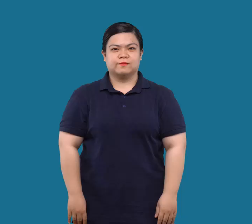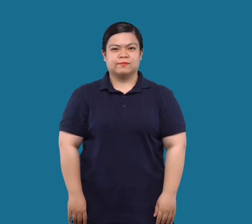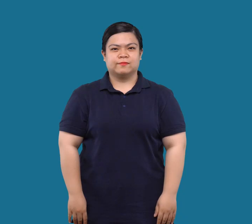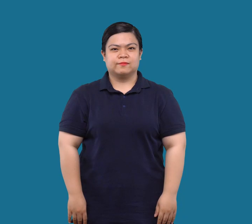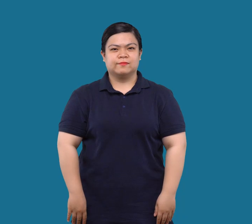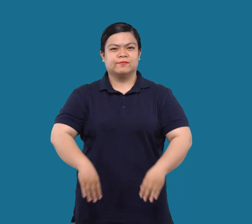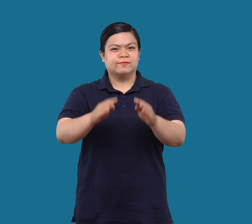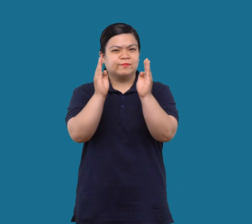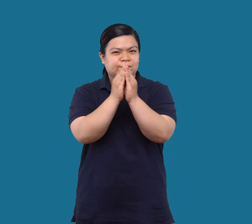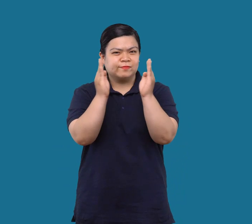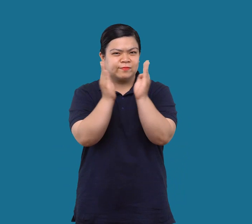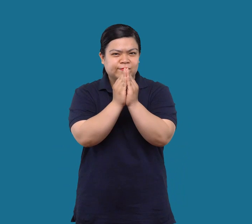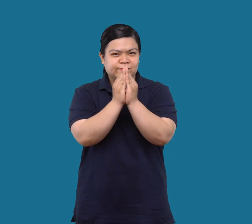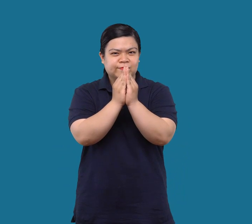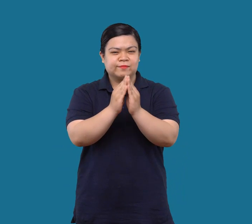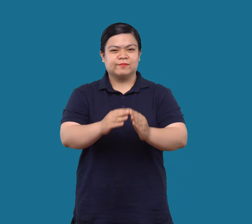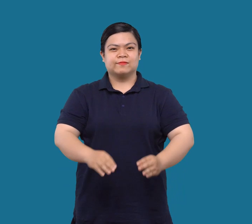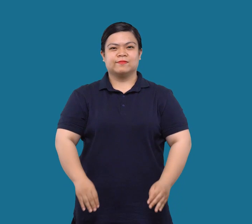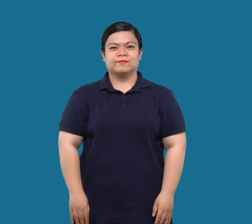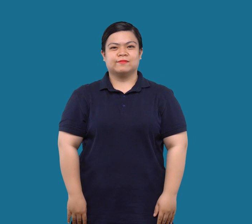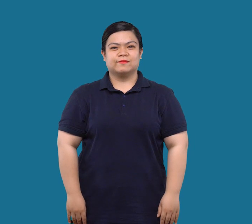họp